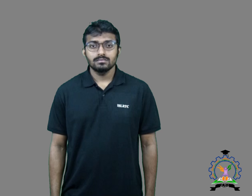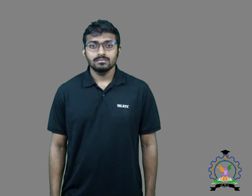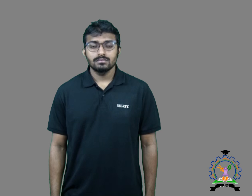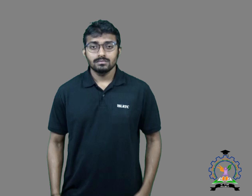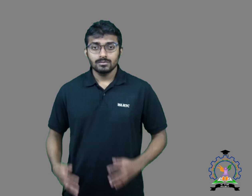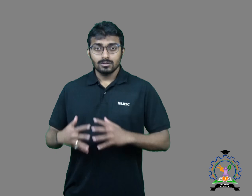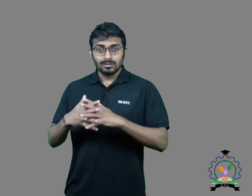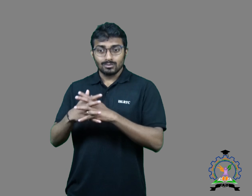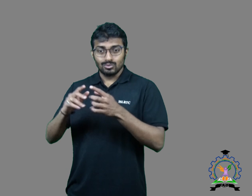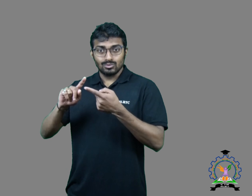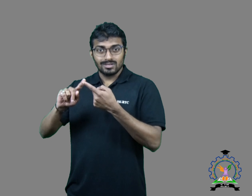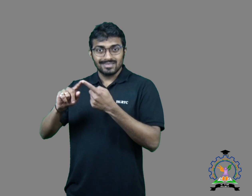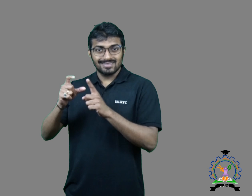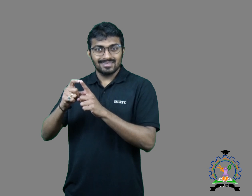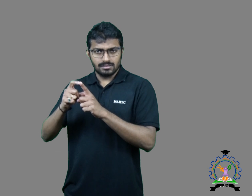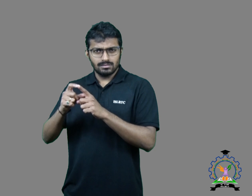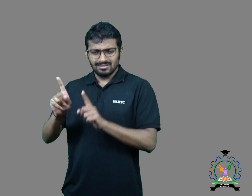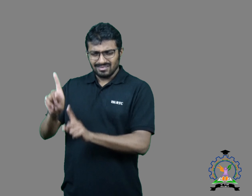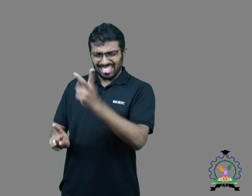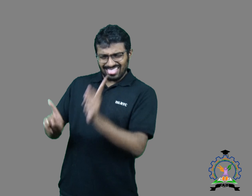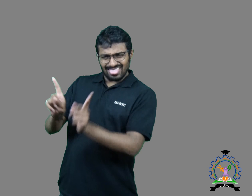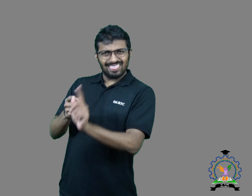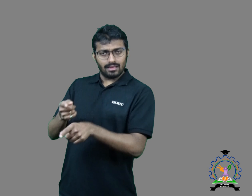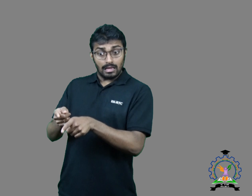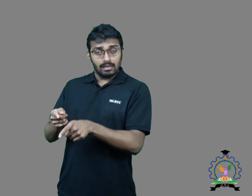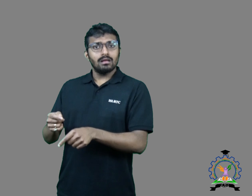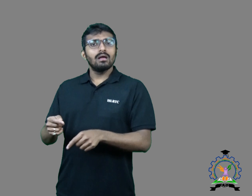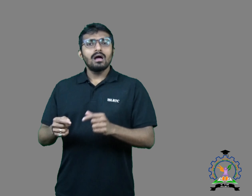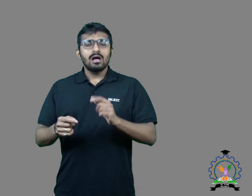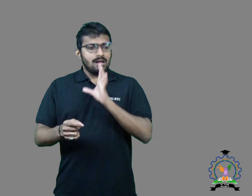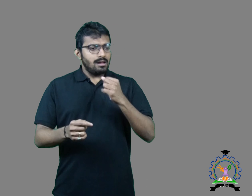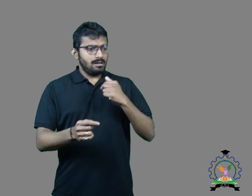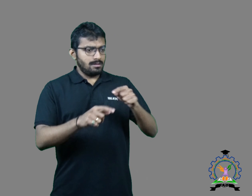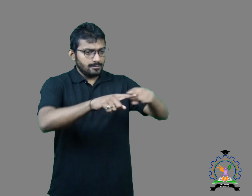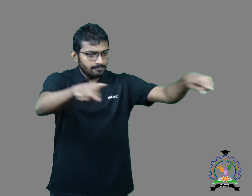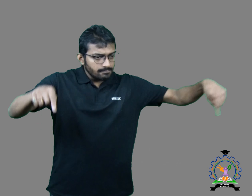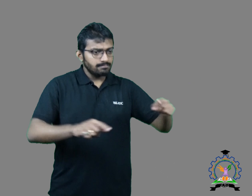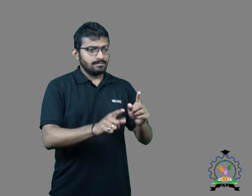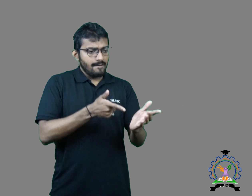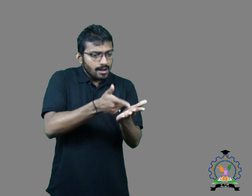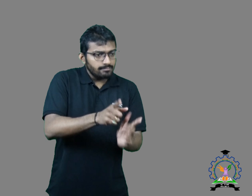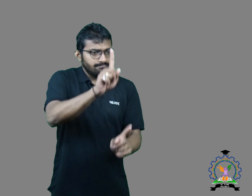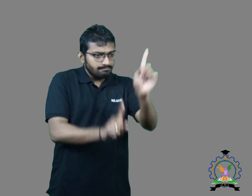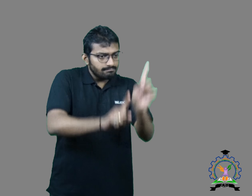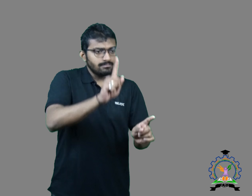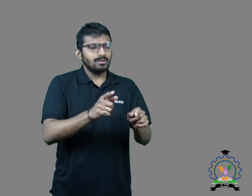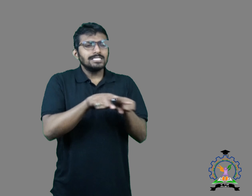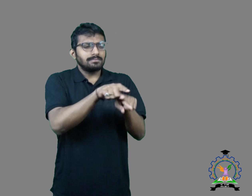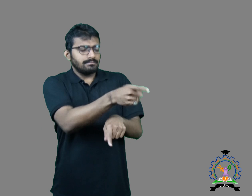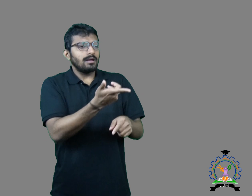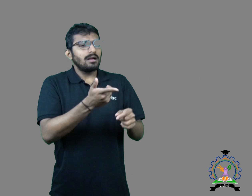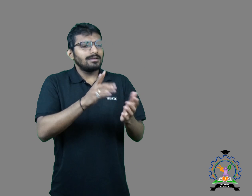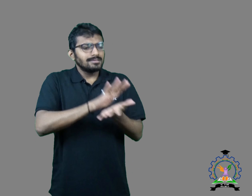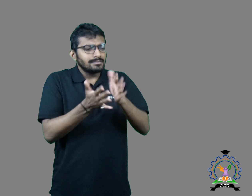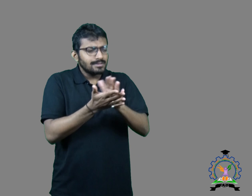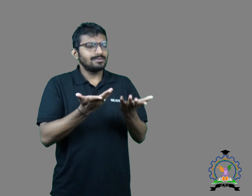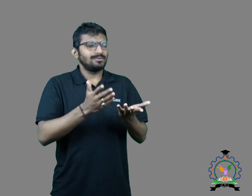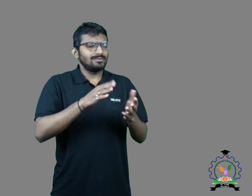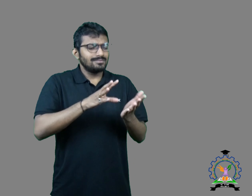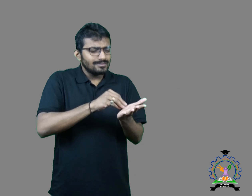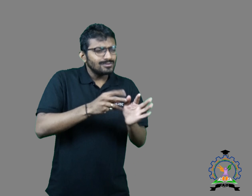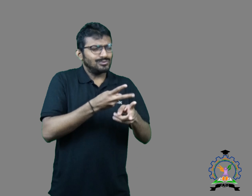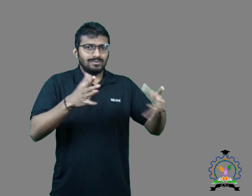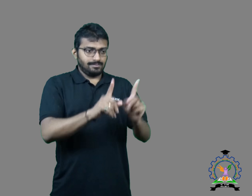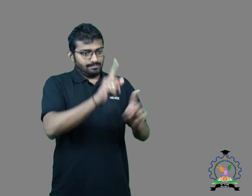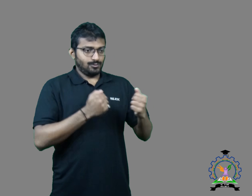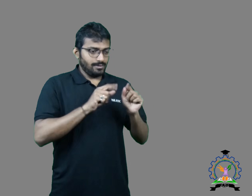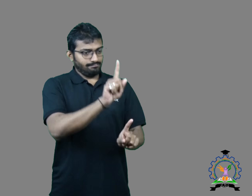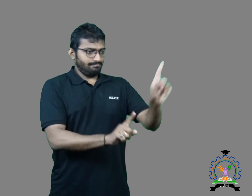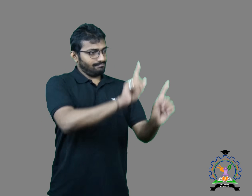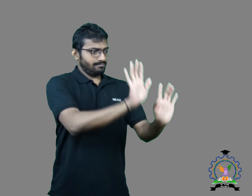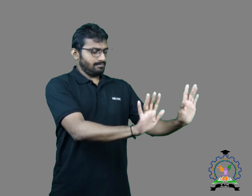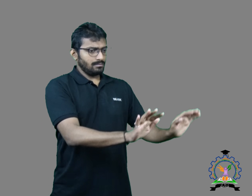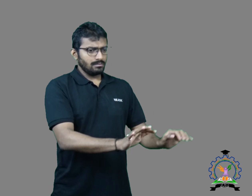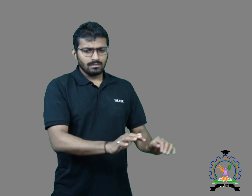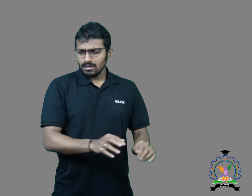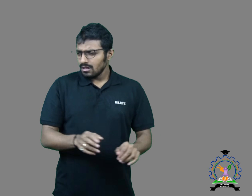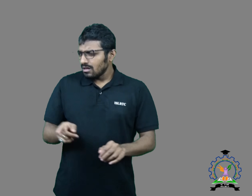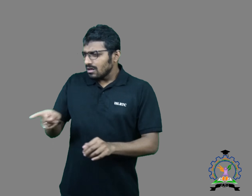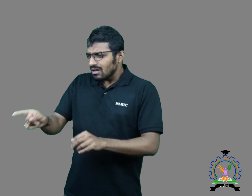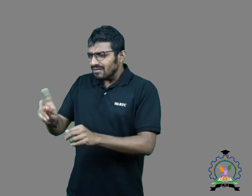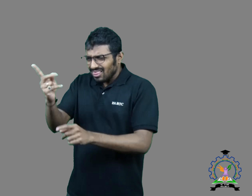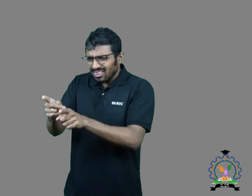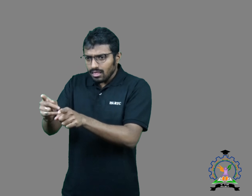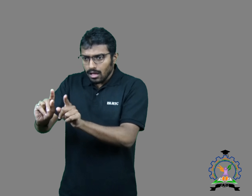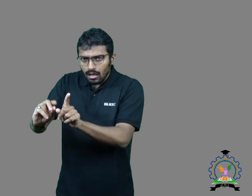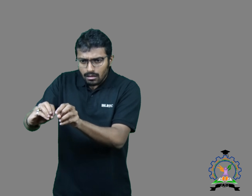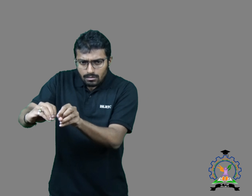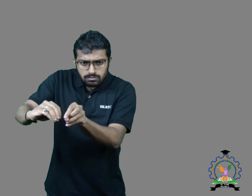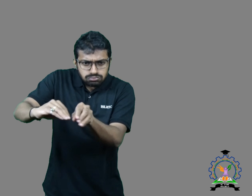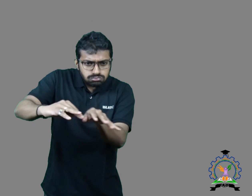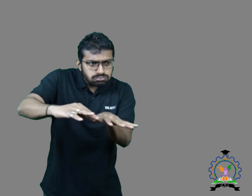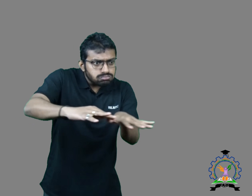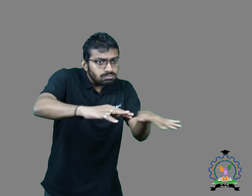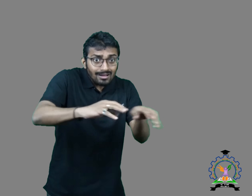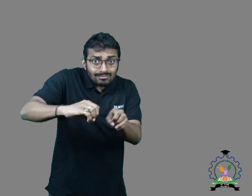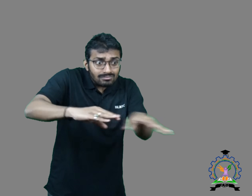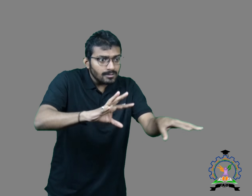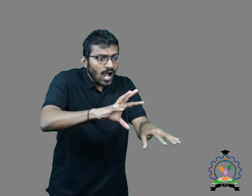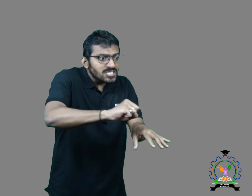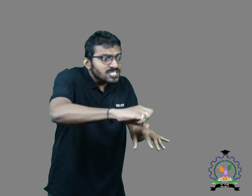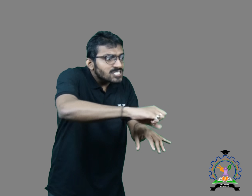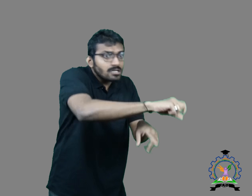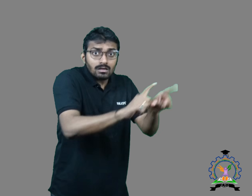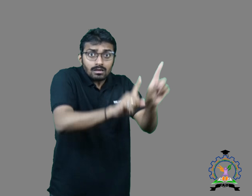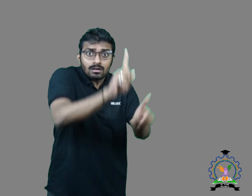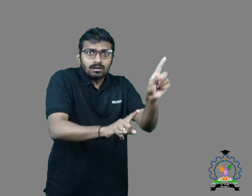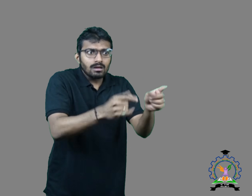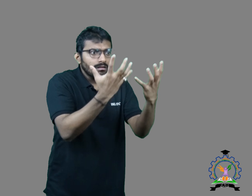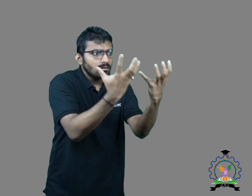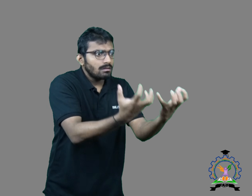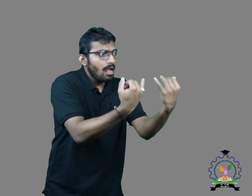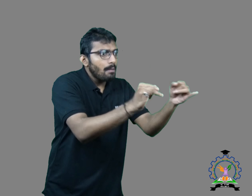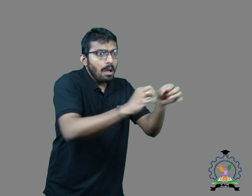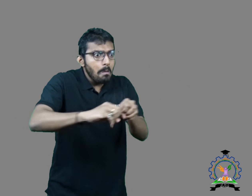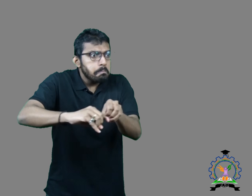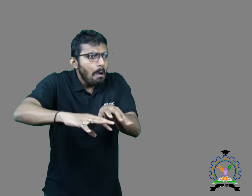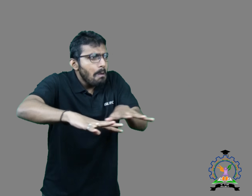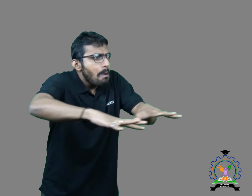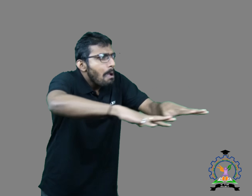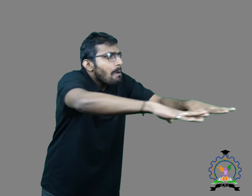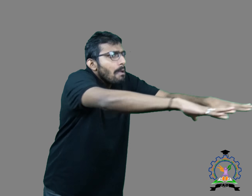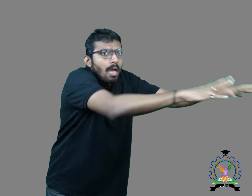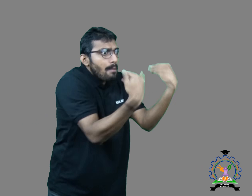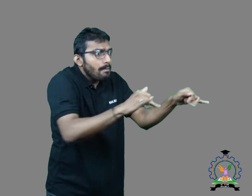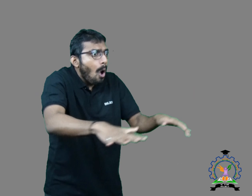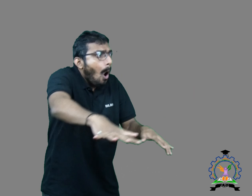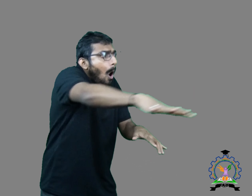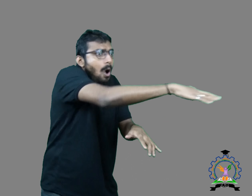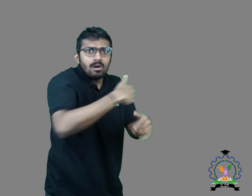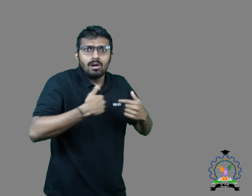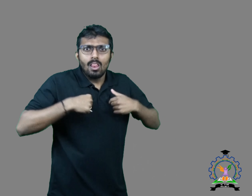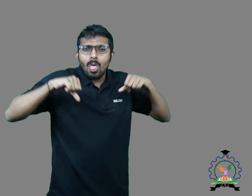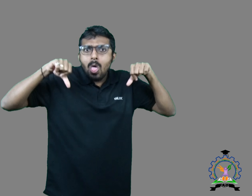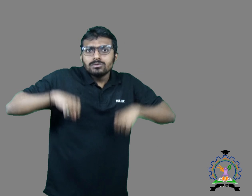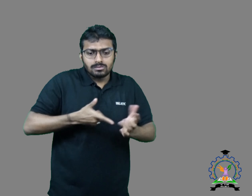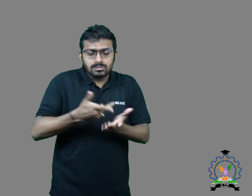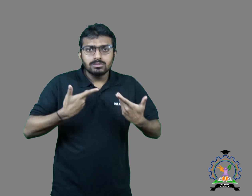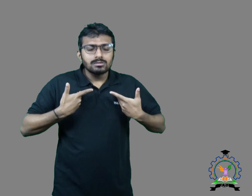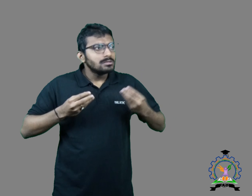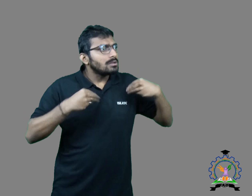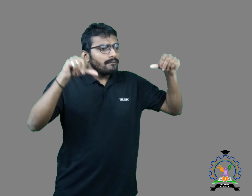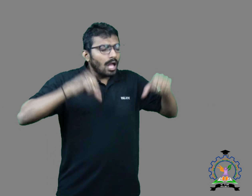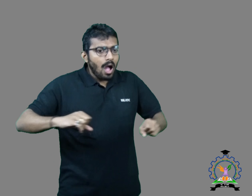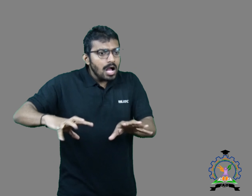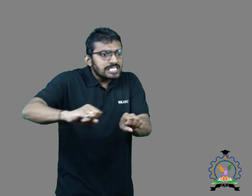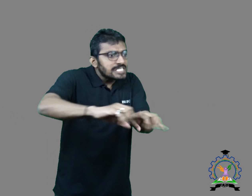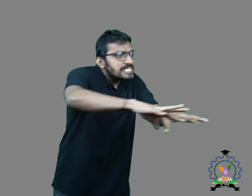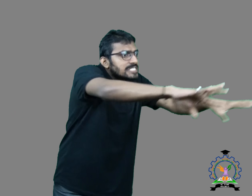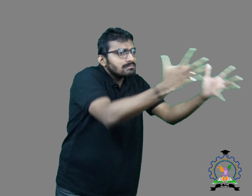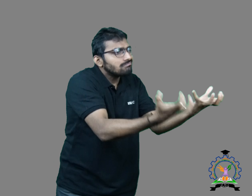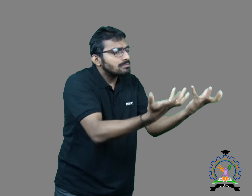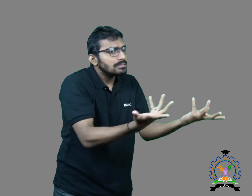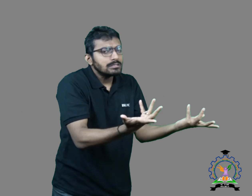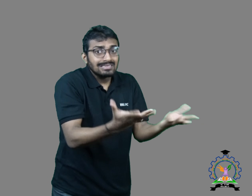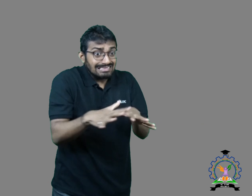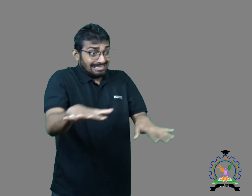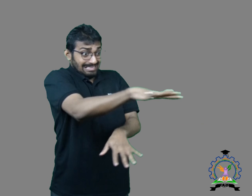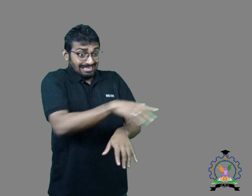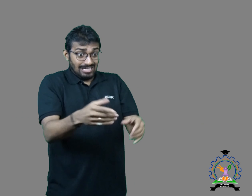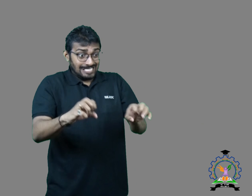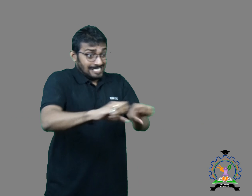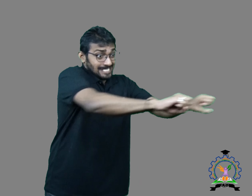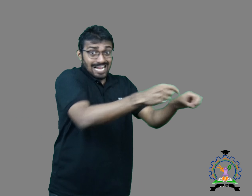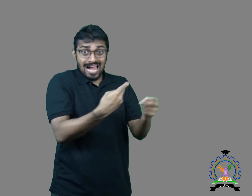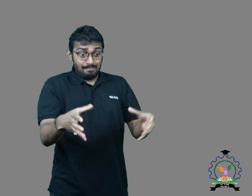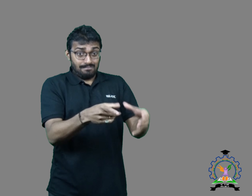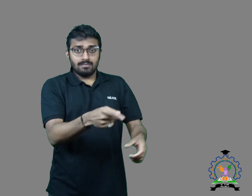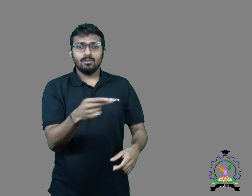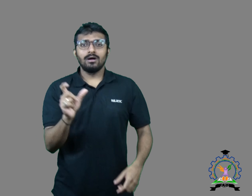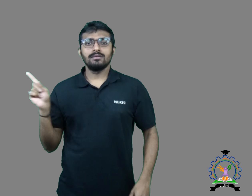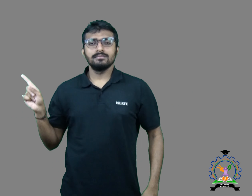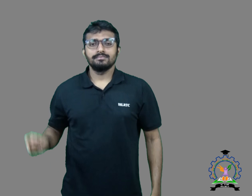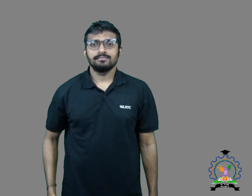Absolute Weeds